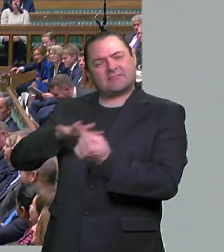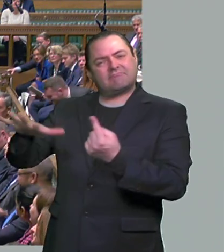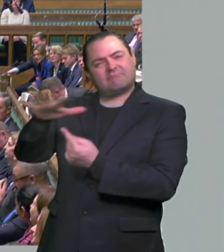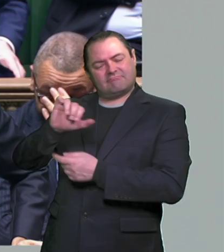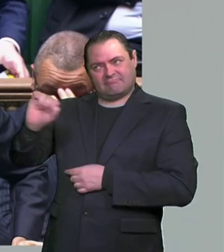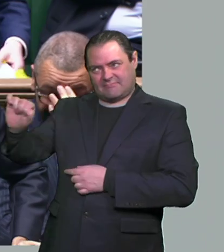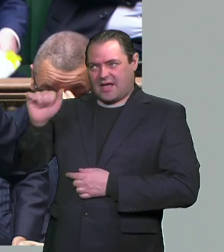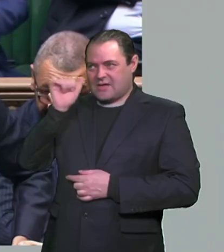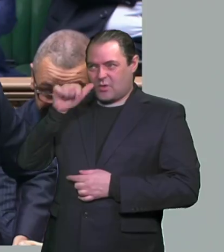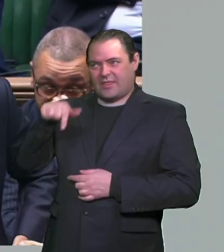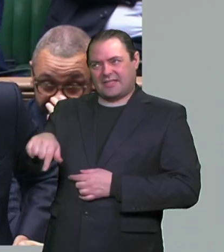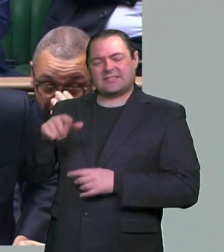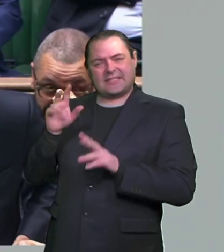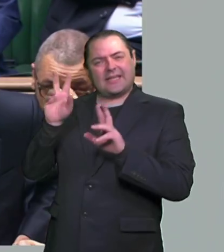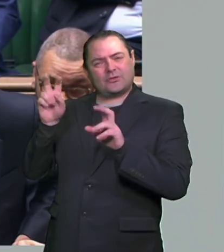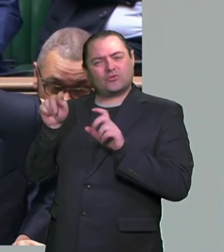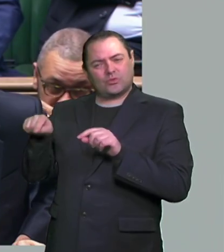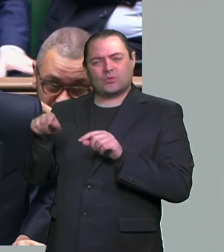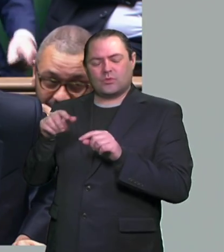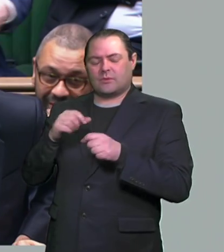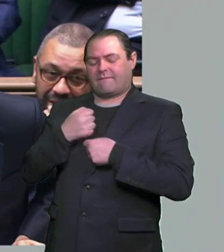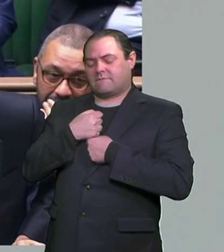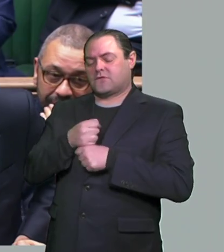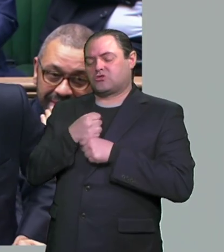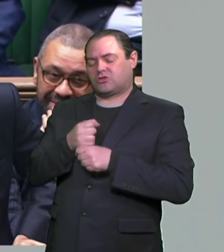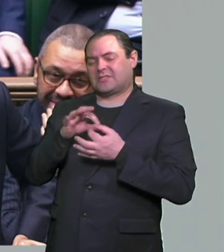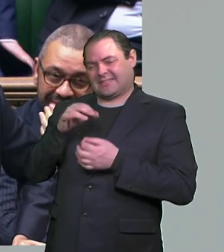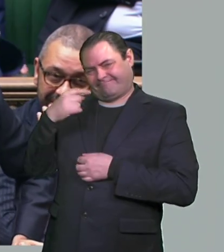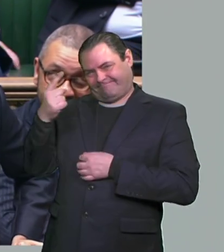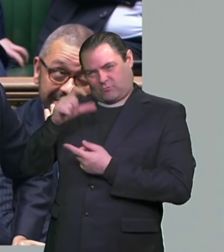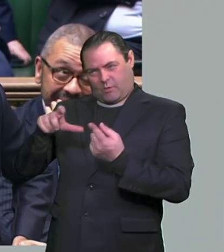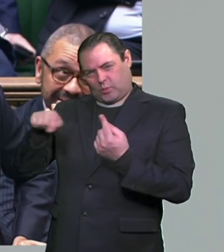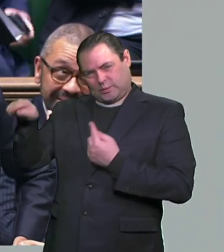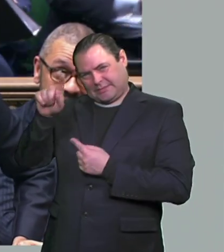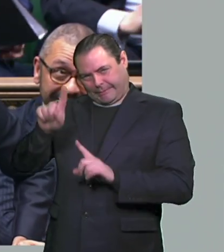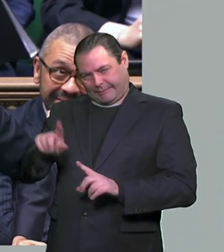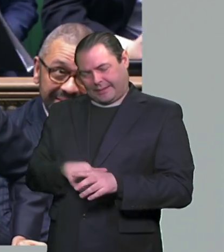I know that this particular issue is causing frustration and concern in his community.